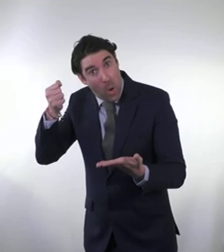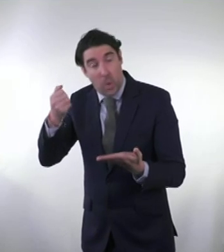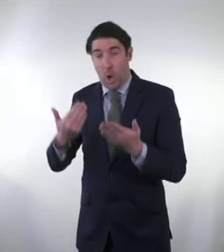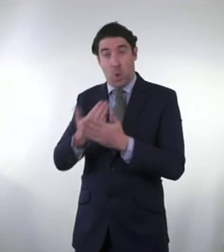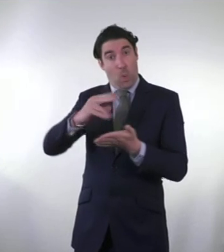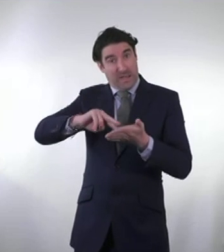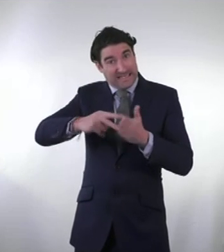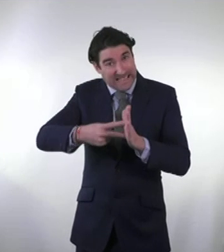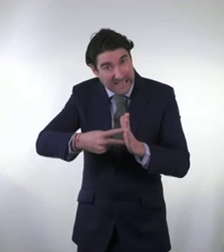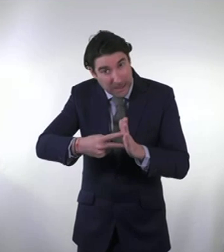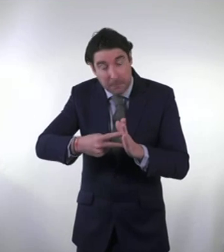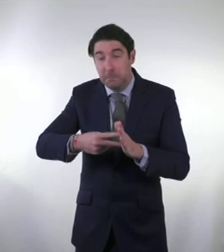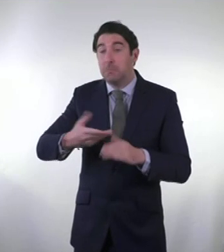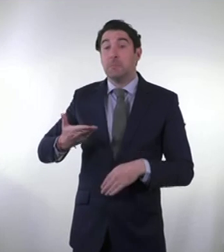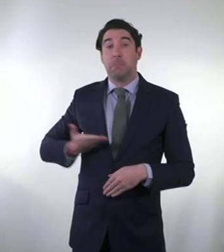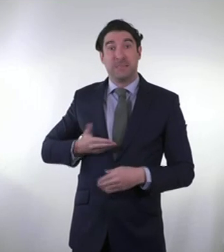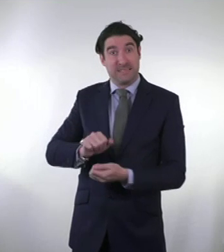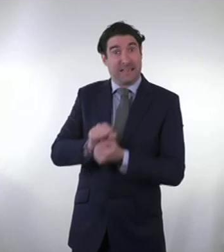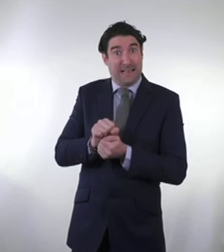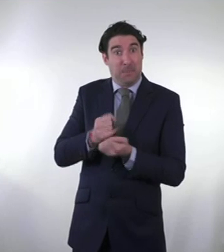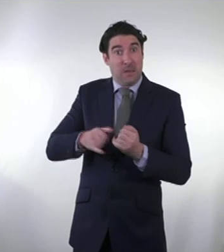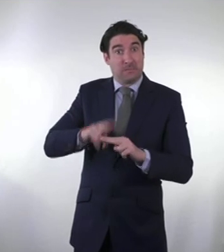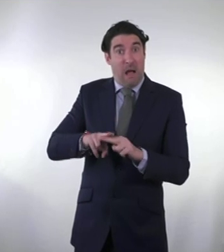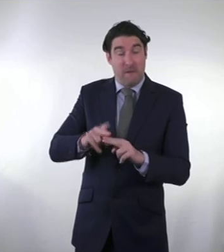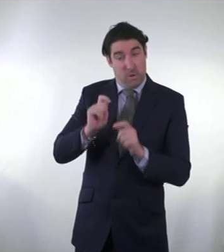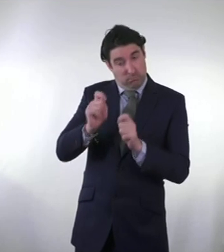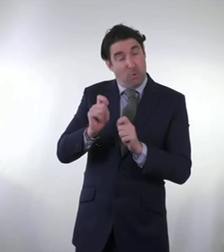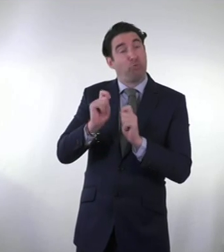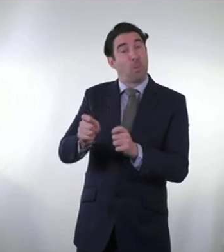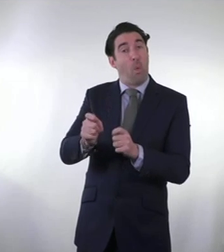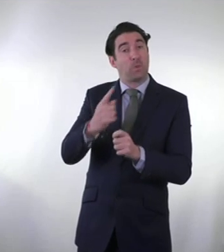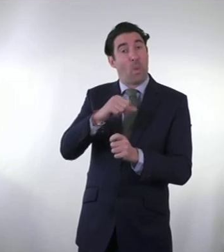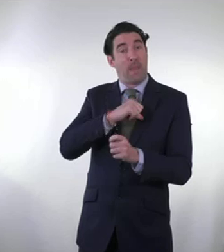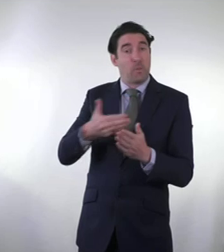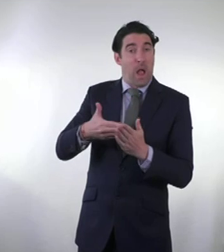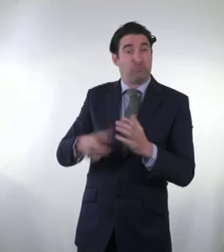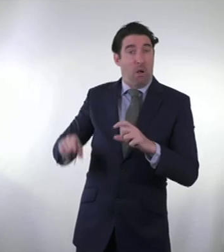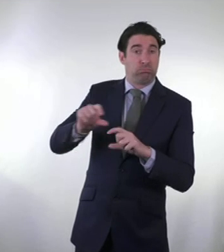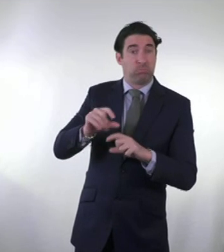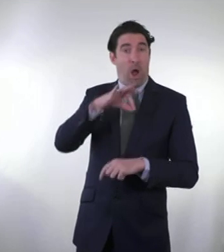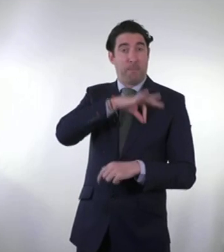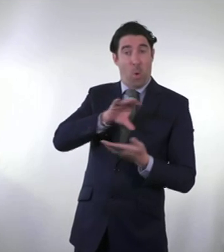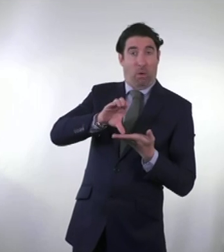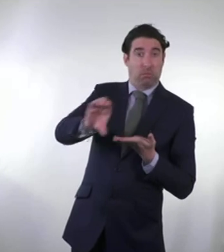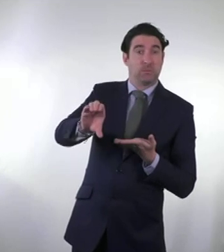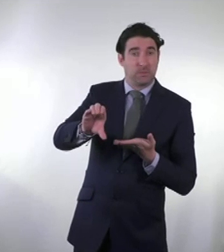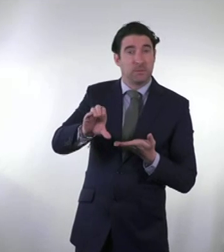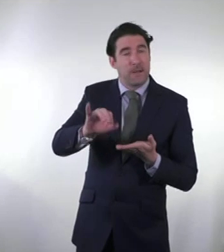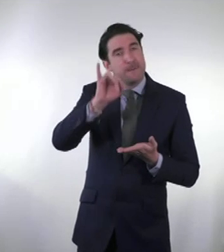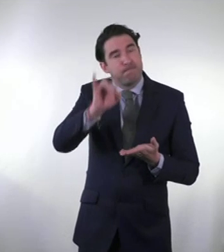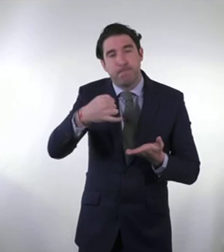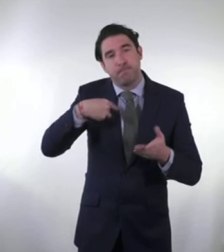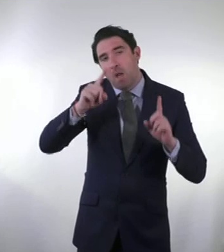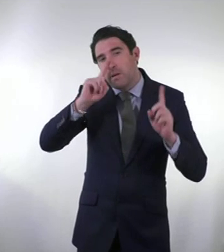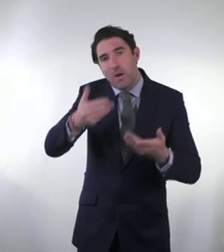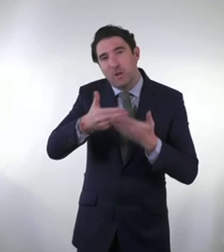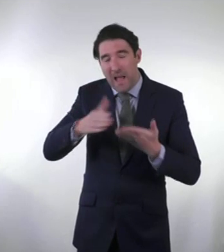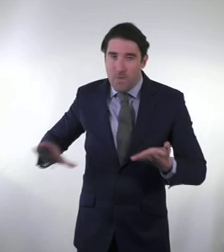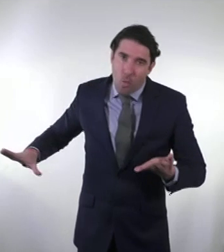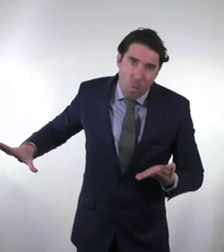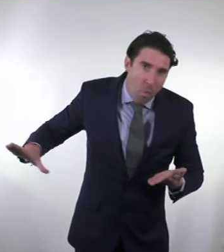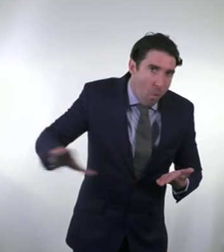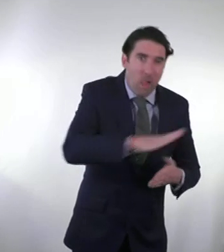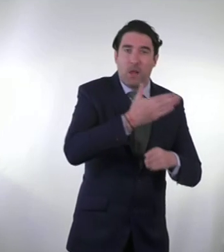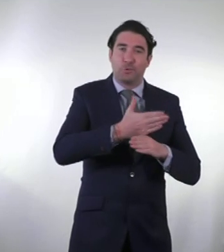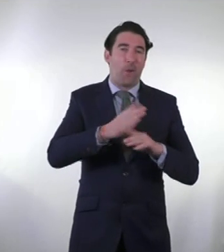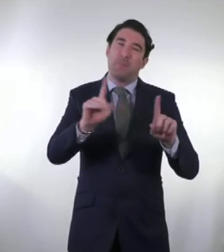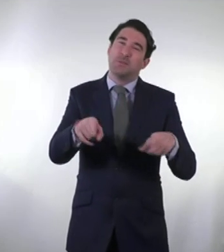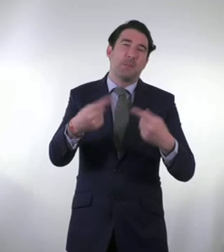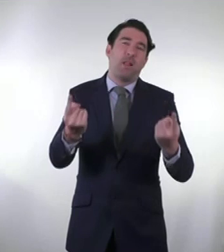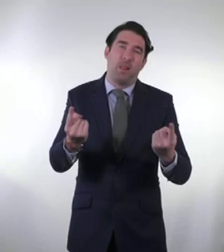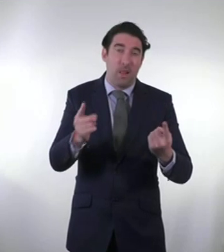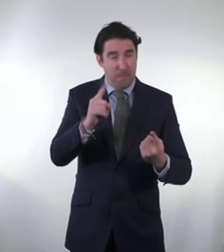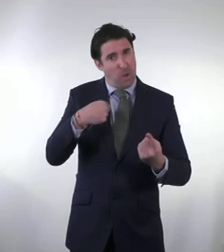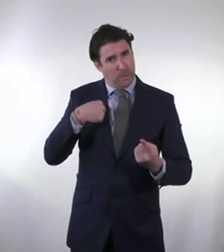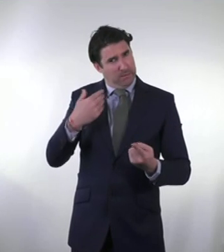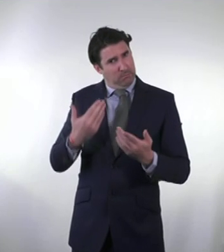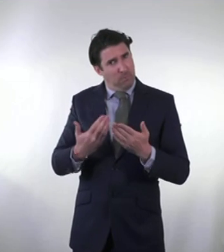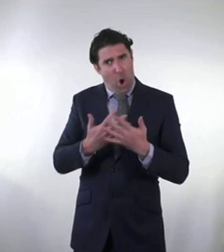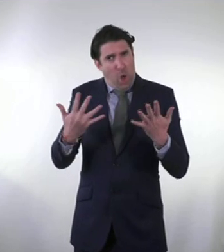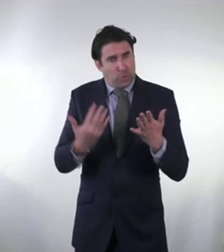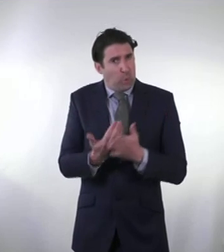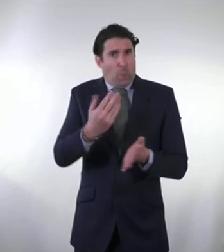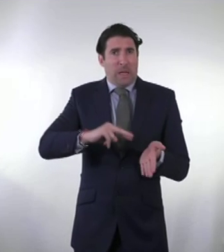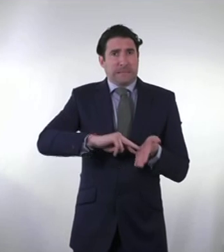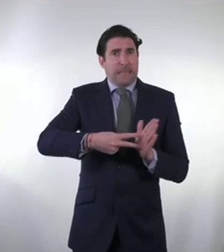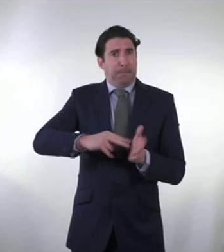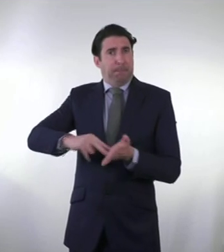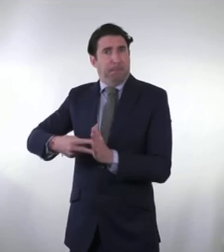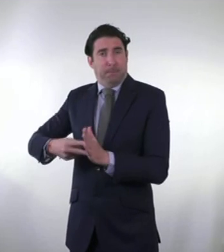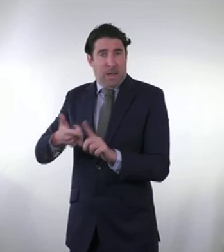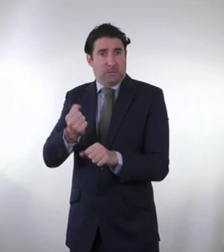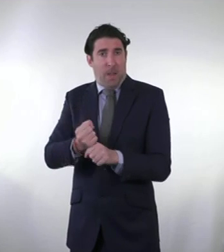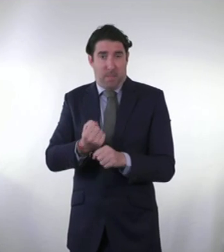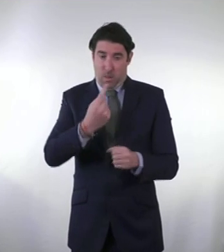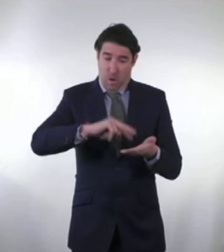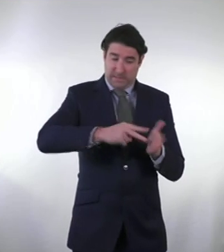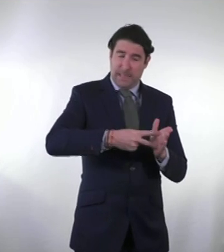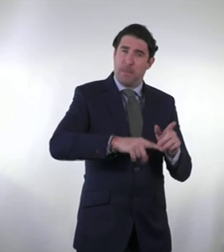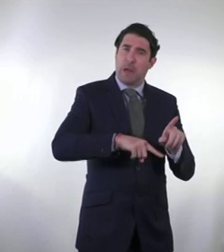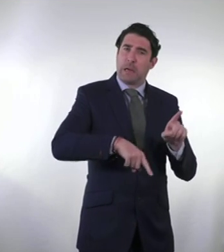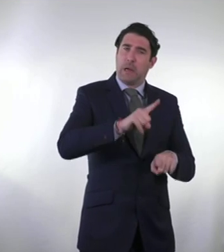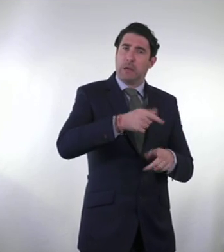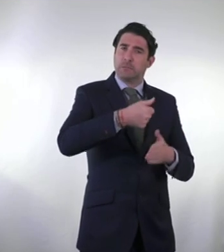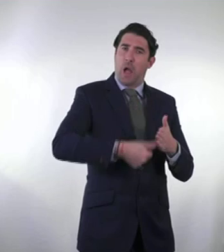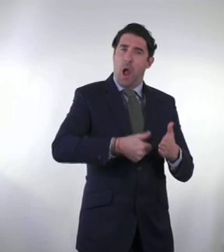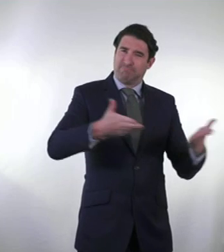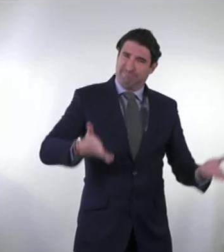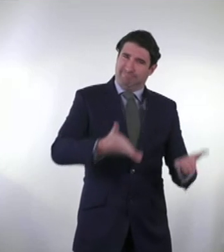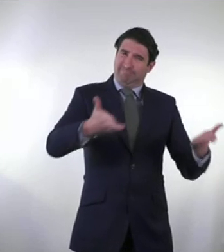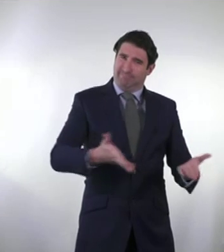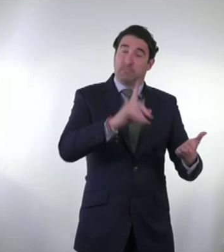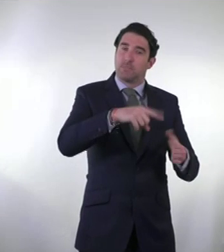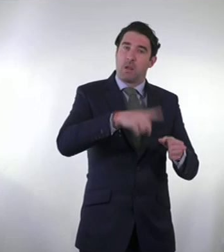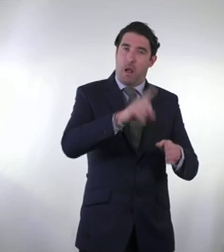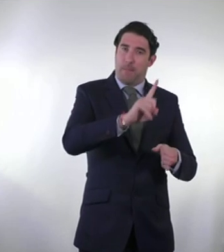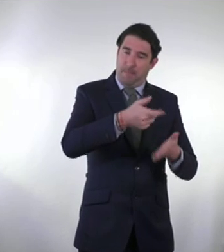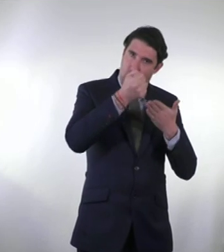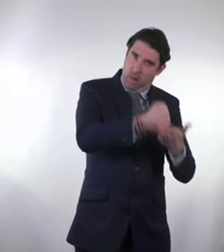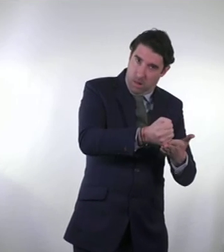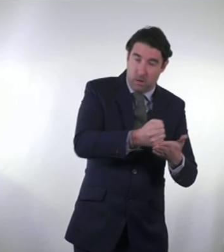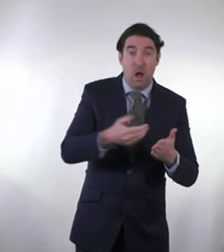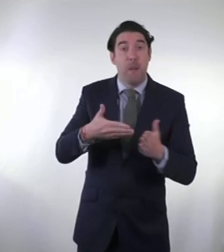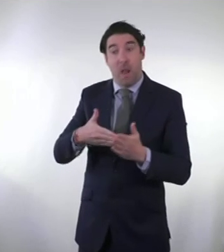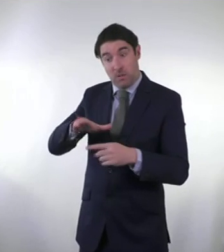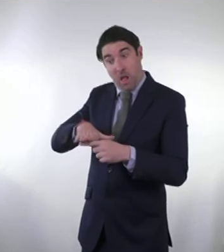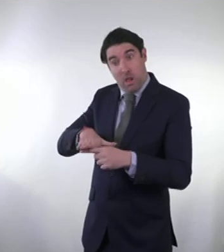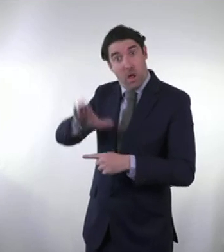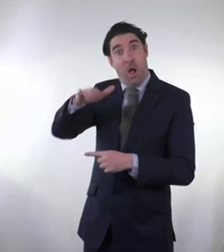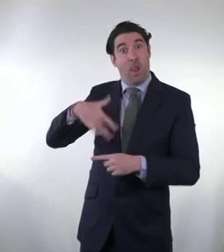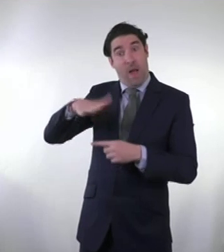But, of course, things are tough. As the Chancellor has said, alas, we cannot save every job, but we have the kickstart funds, with £2 billion to support young people into work, plus we now have a lifetime skills guarantee to ensure that people can retrain for the jobs that are going to be created by this economy.